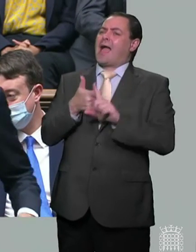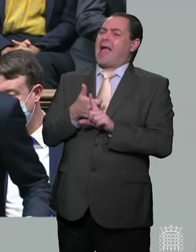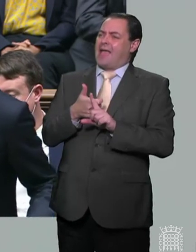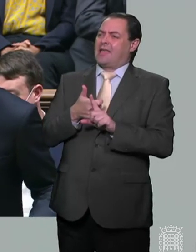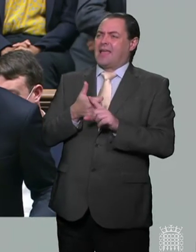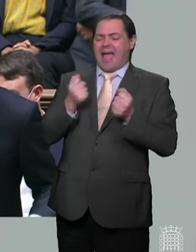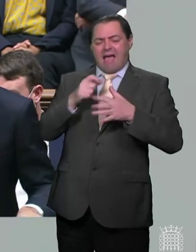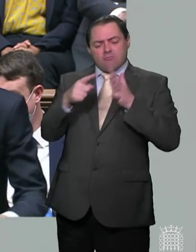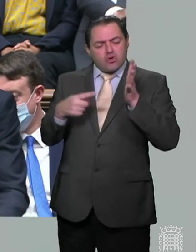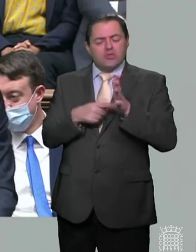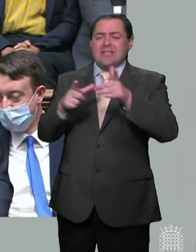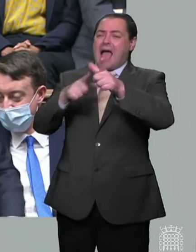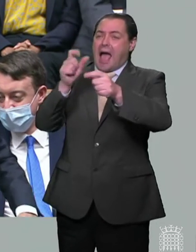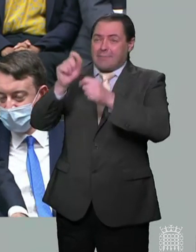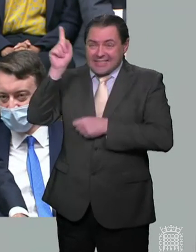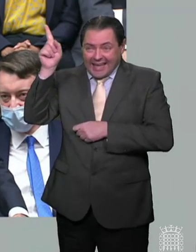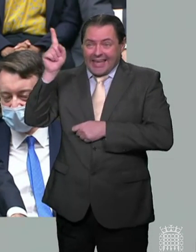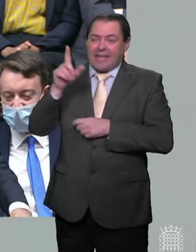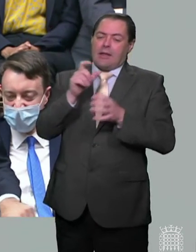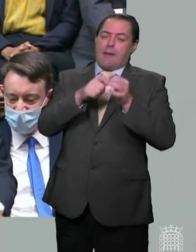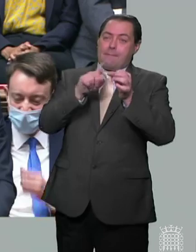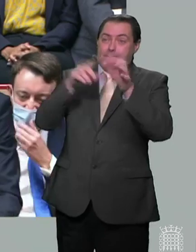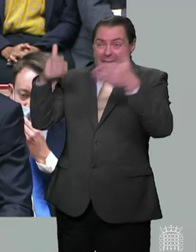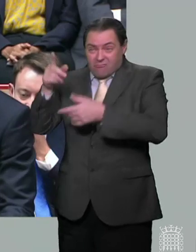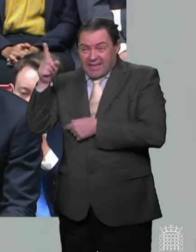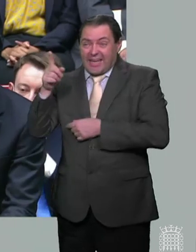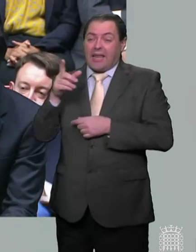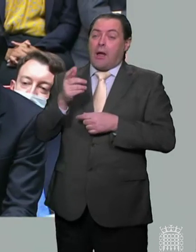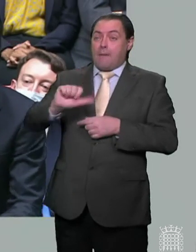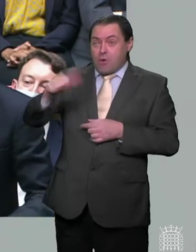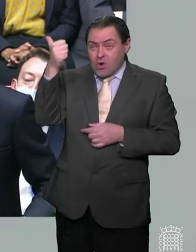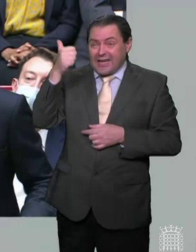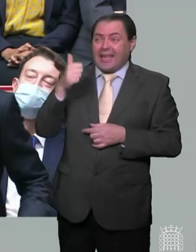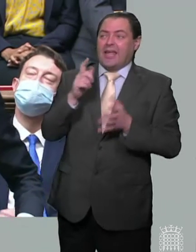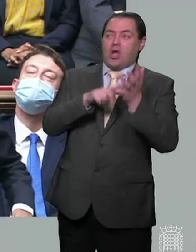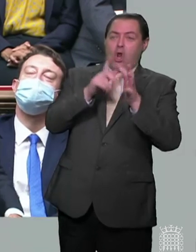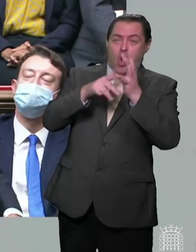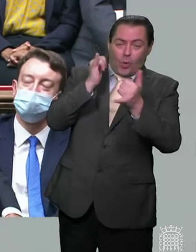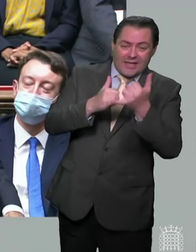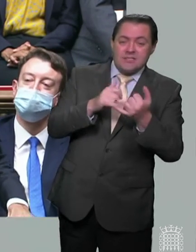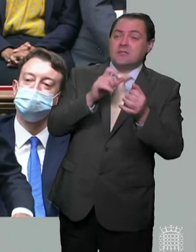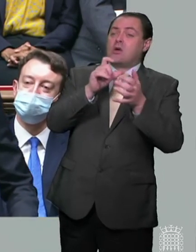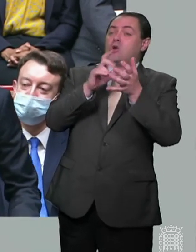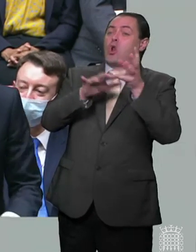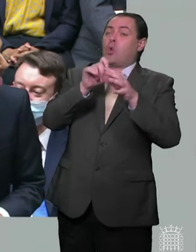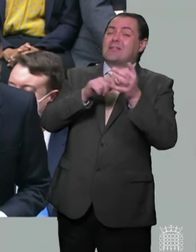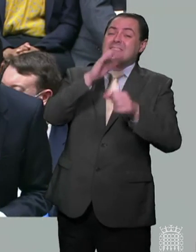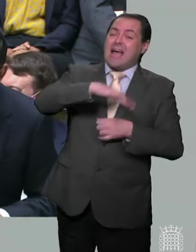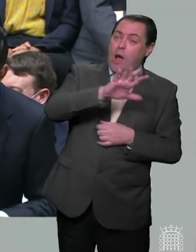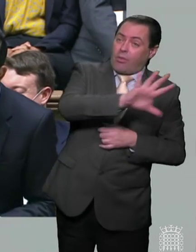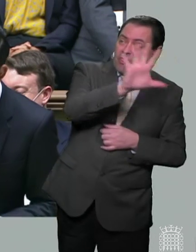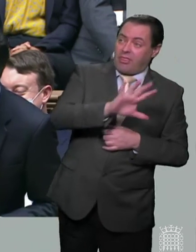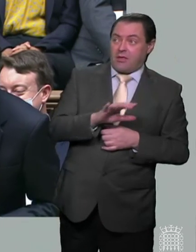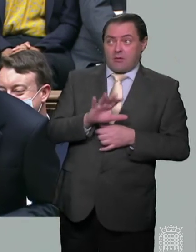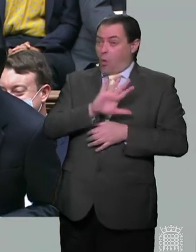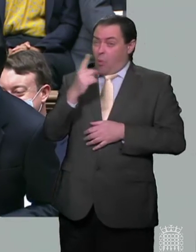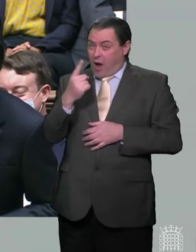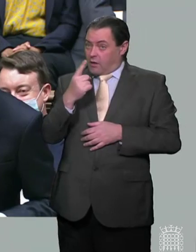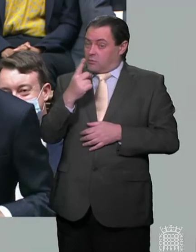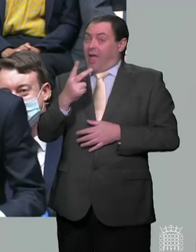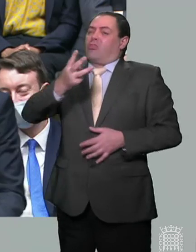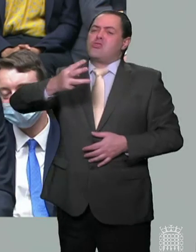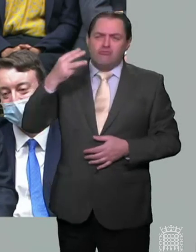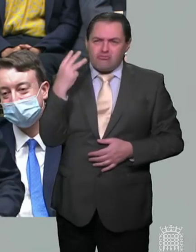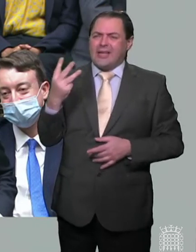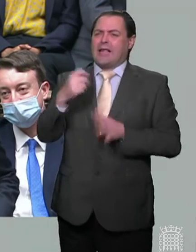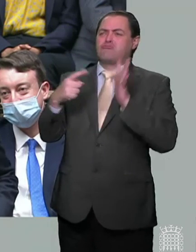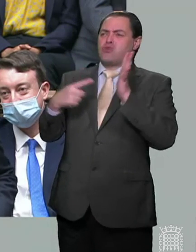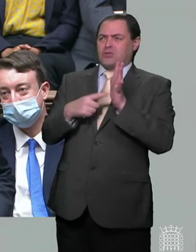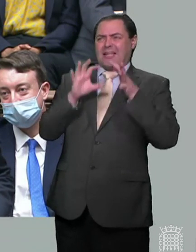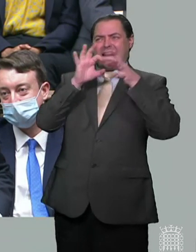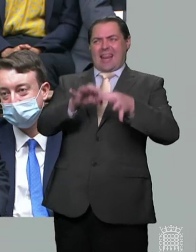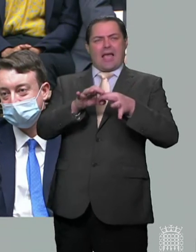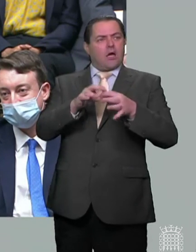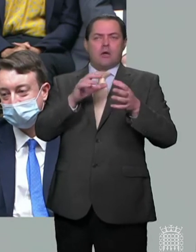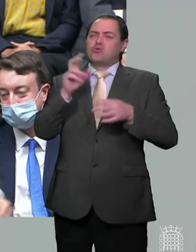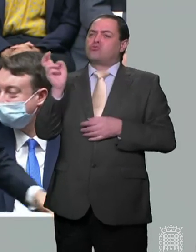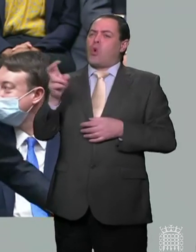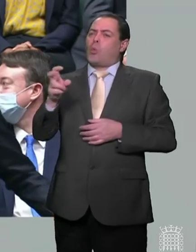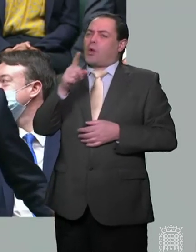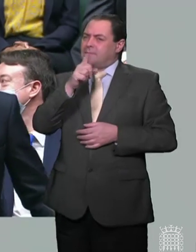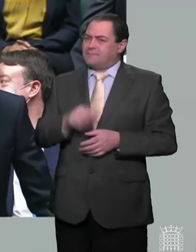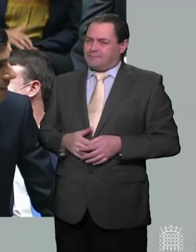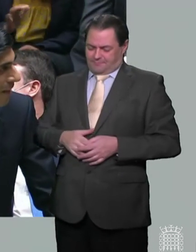We are backing projects in Aberdeen, Bury, Burnley, Lewes, Clwyd South, and not one, not two, but three successful projects for the great city of Stoke-on-Trent.